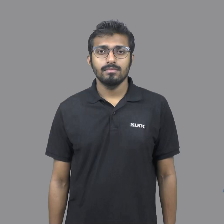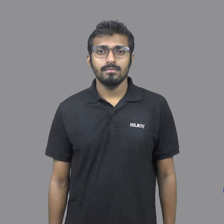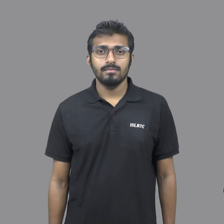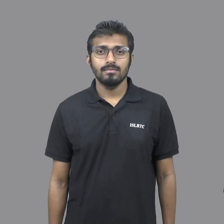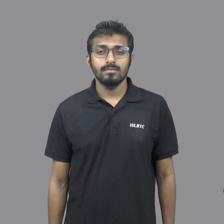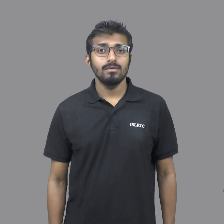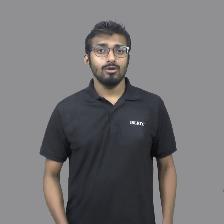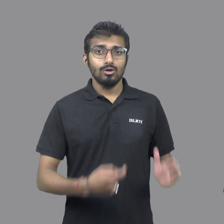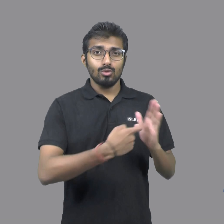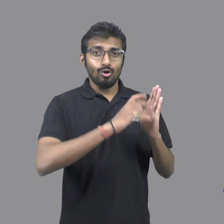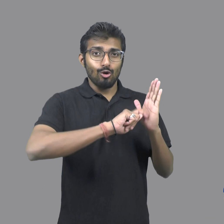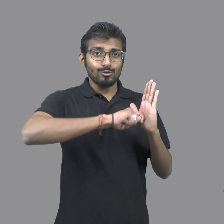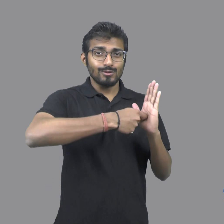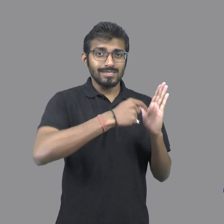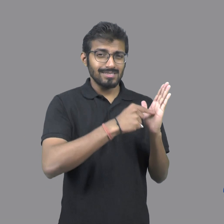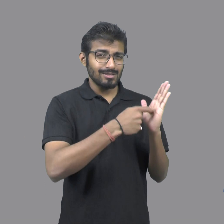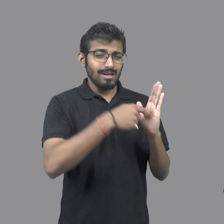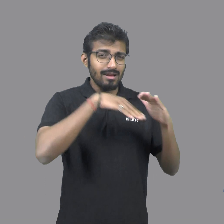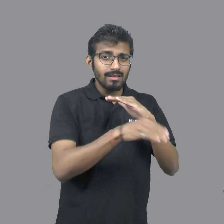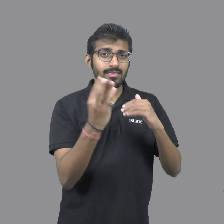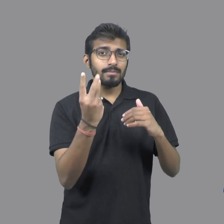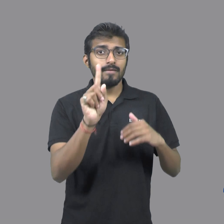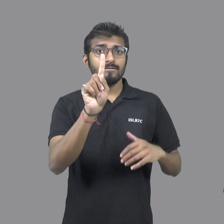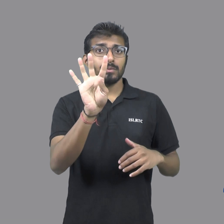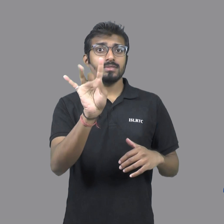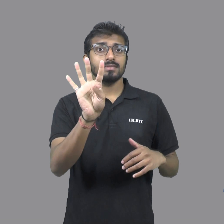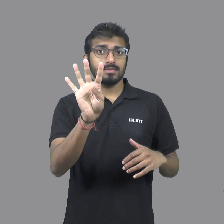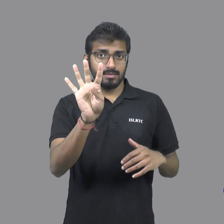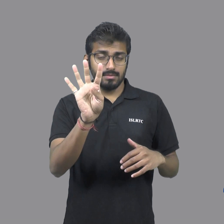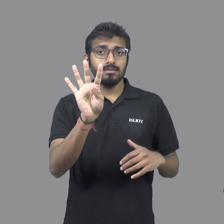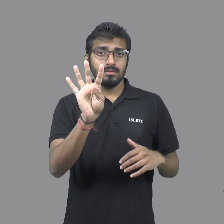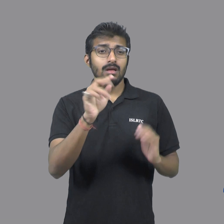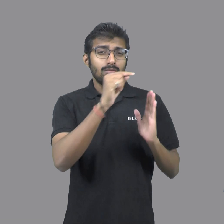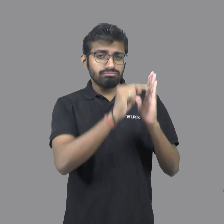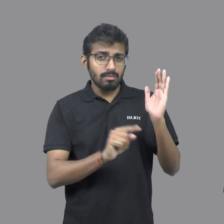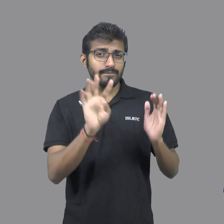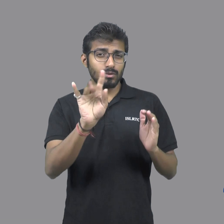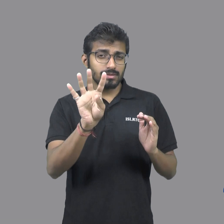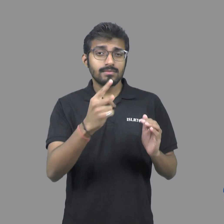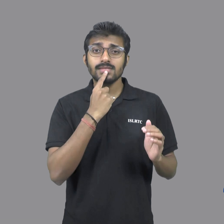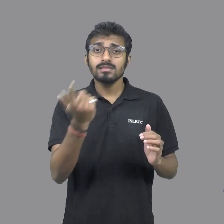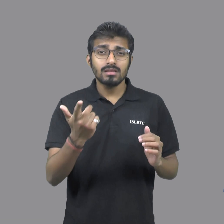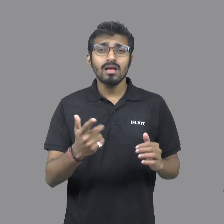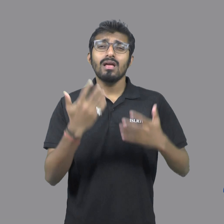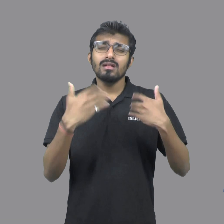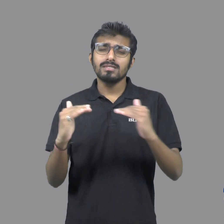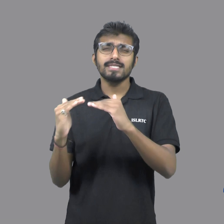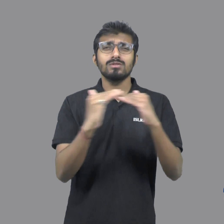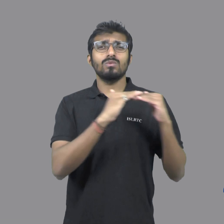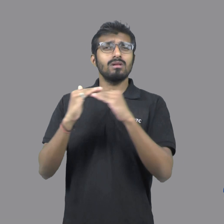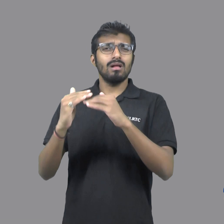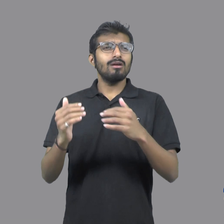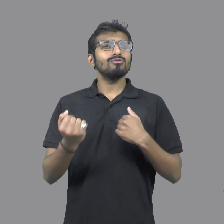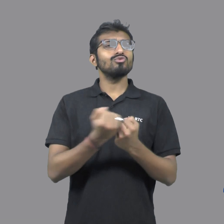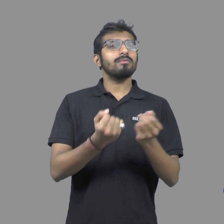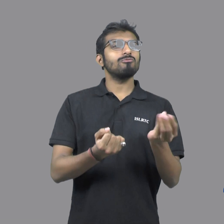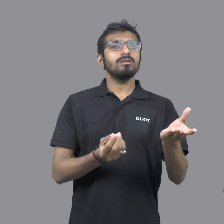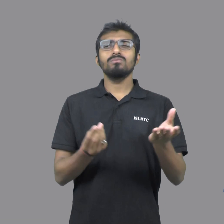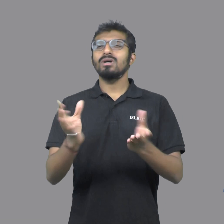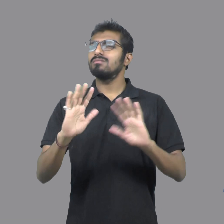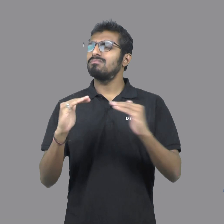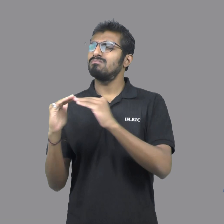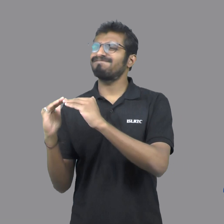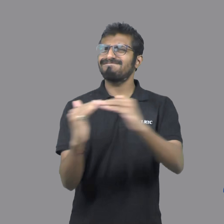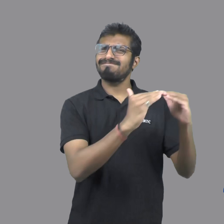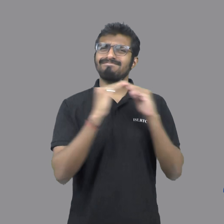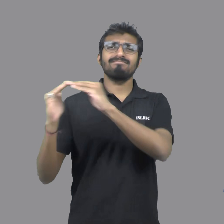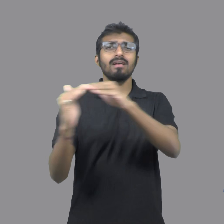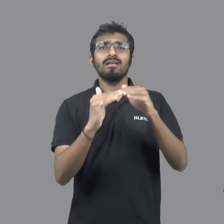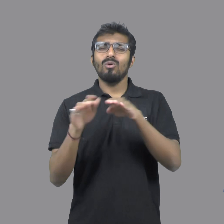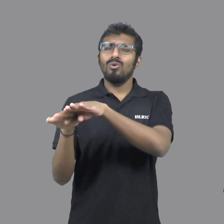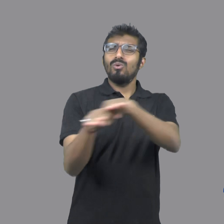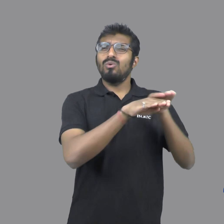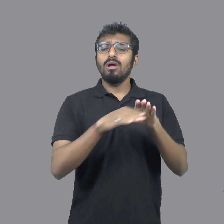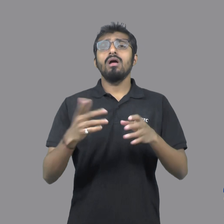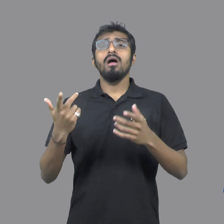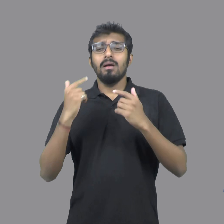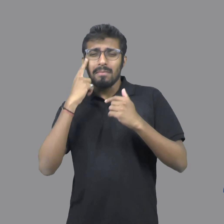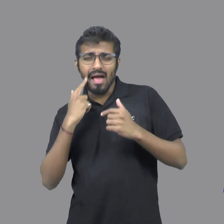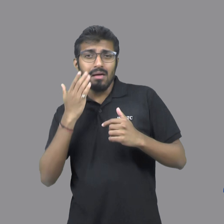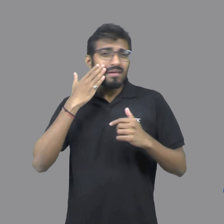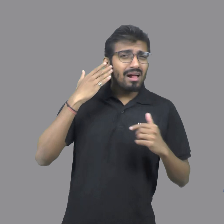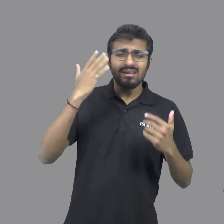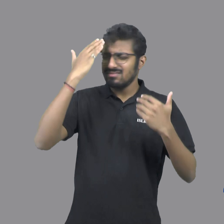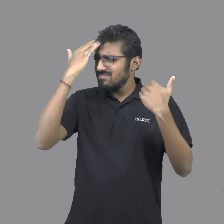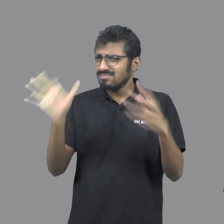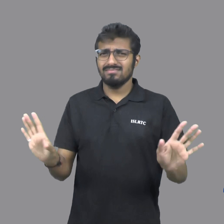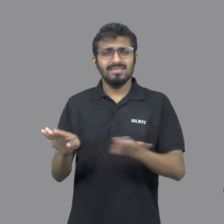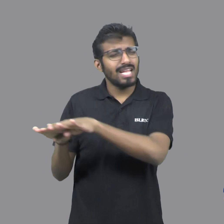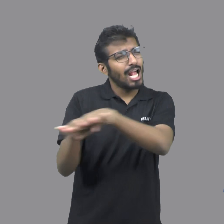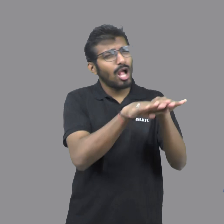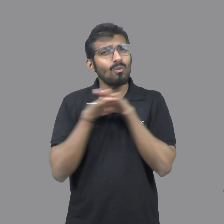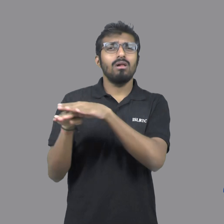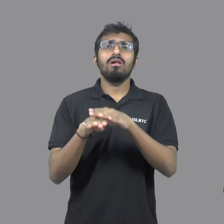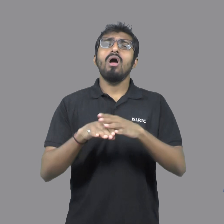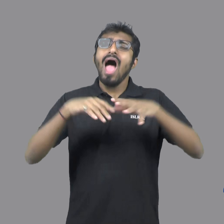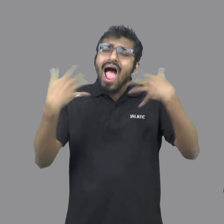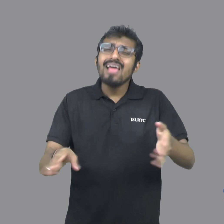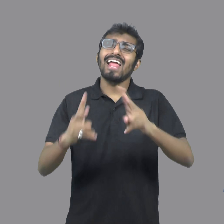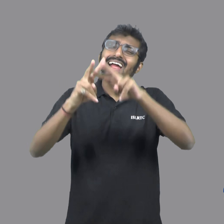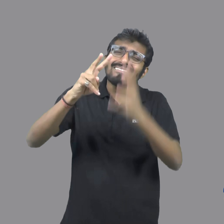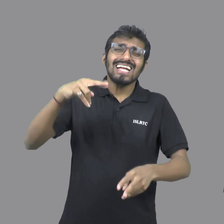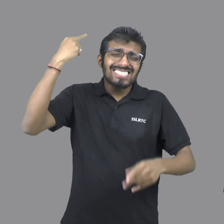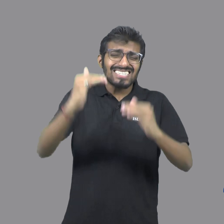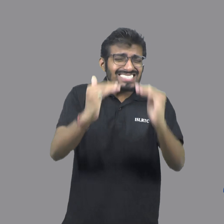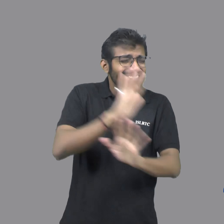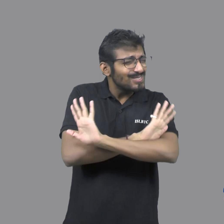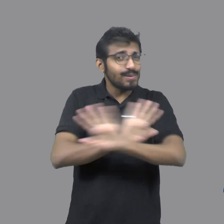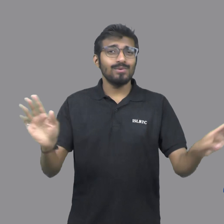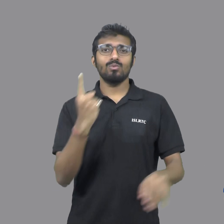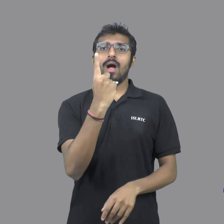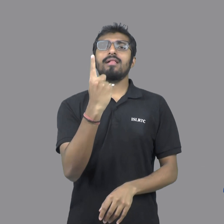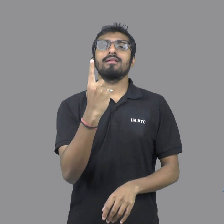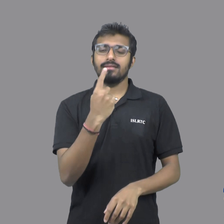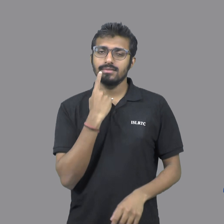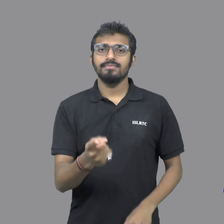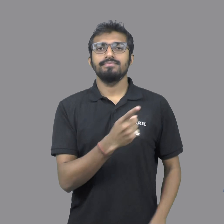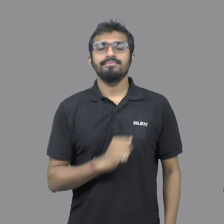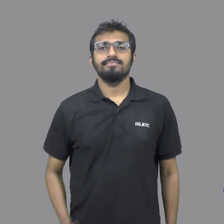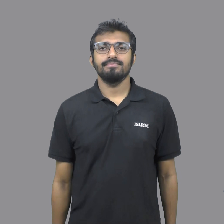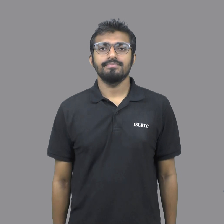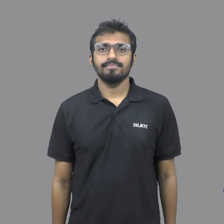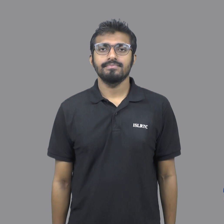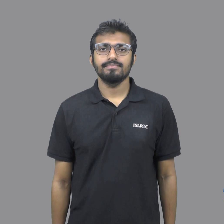Equality